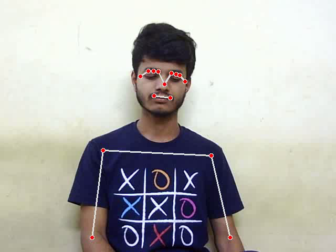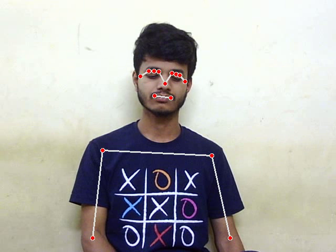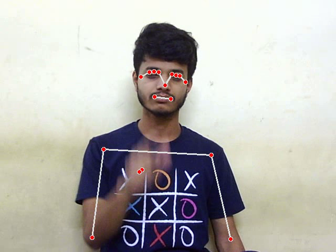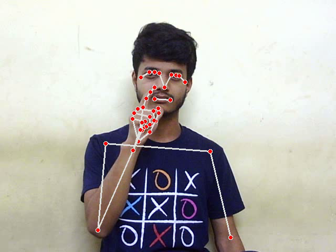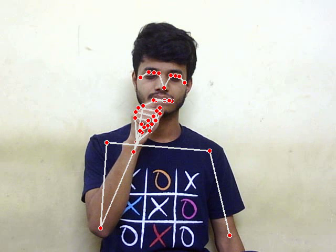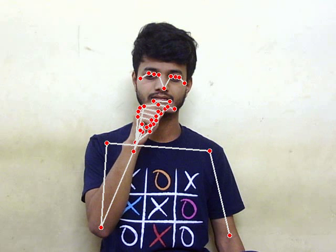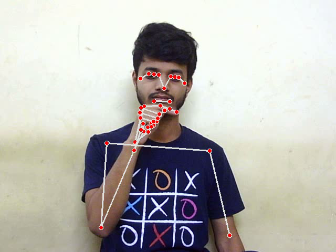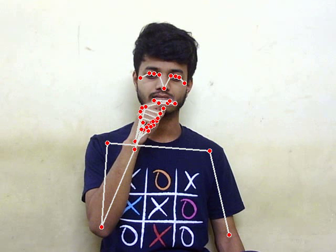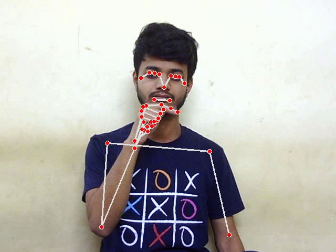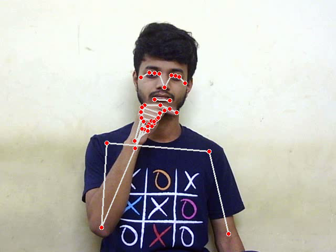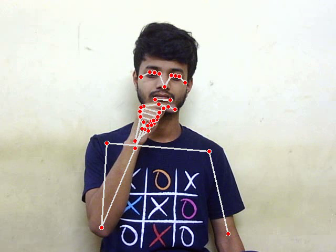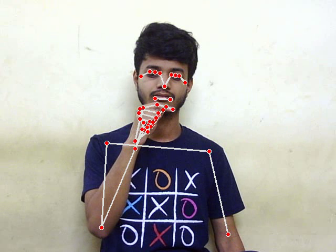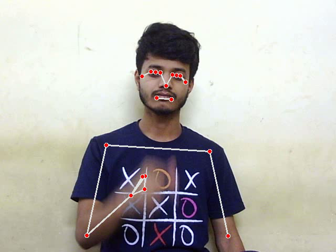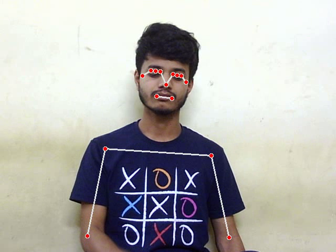who